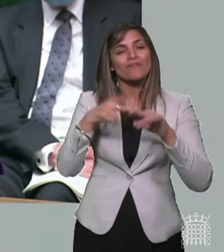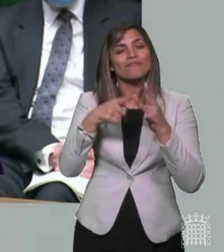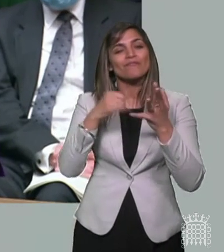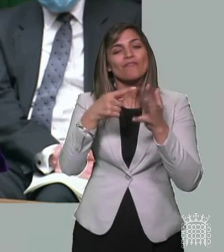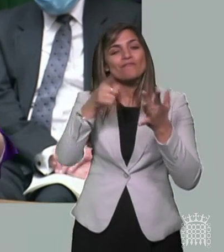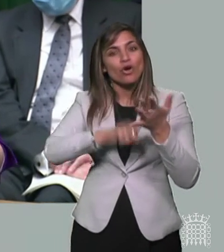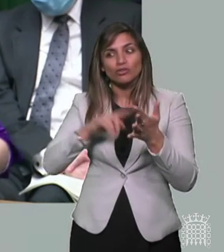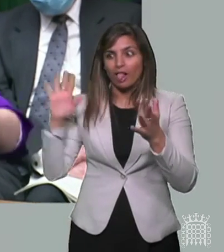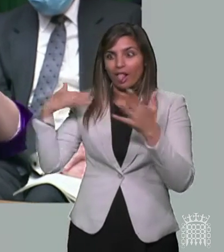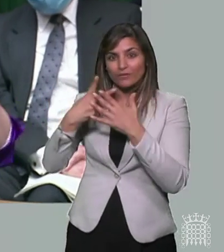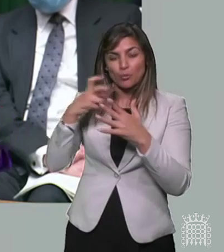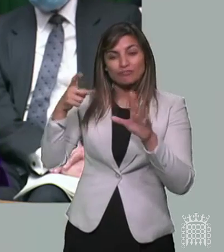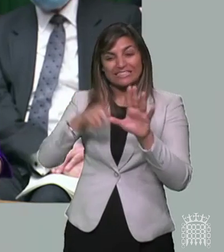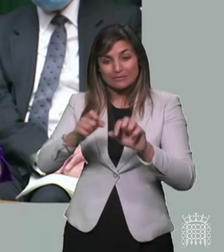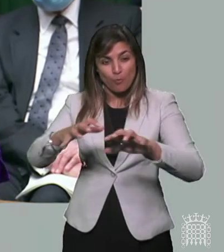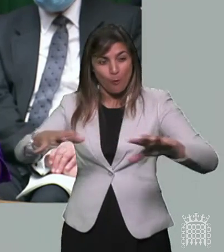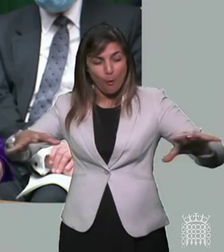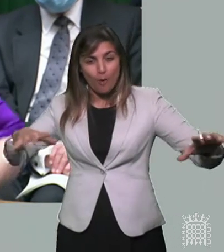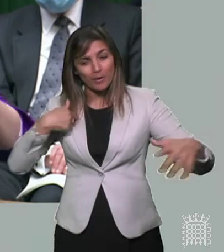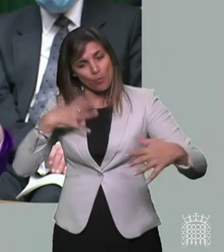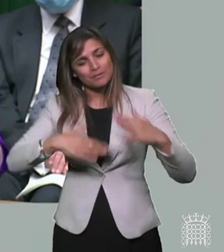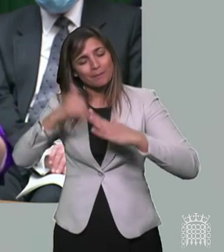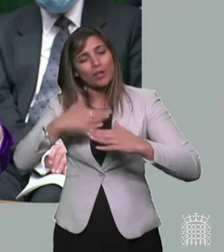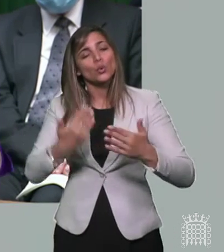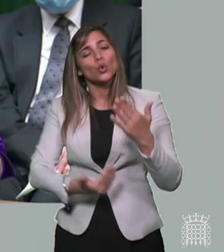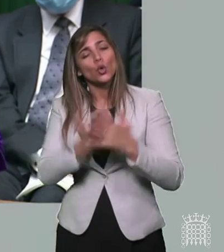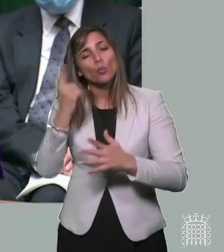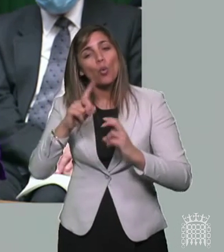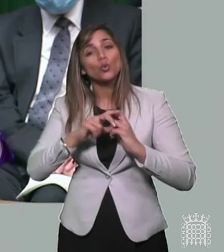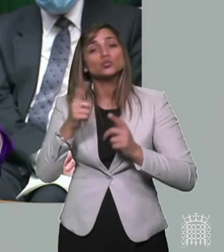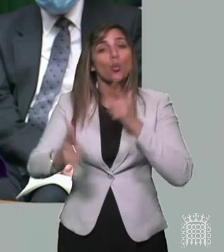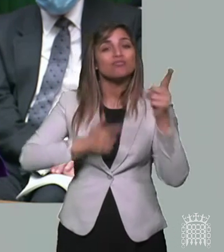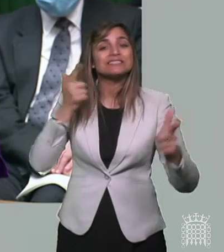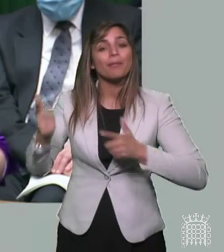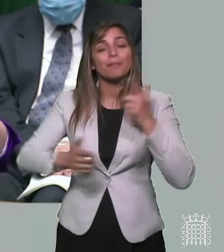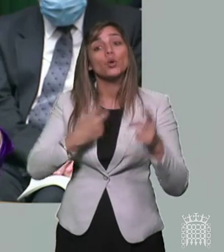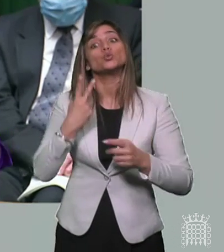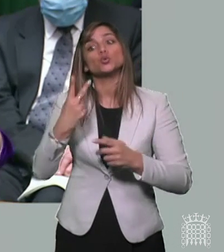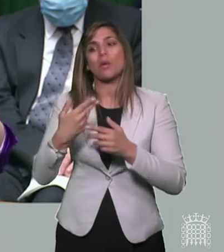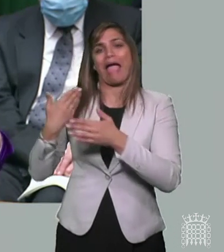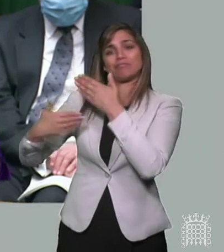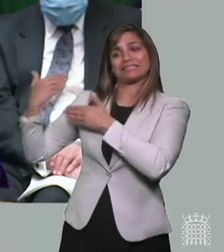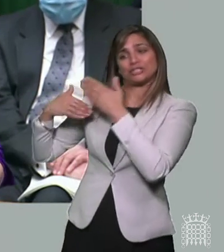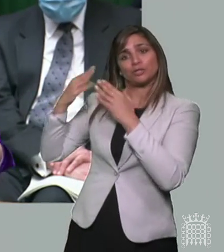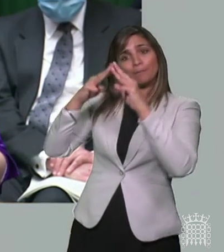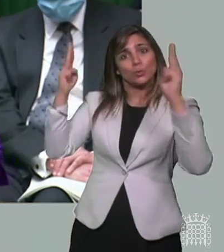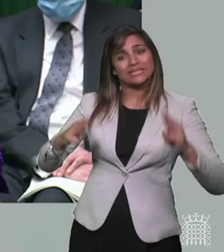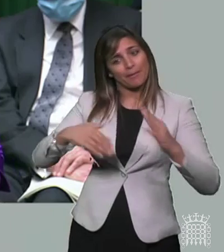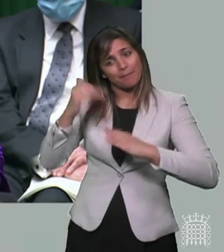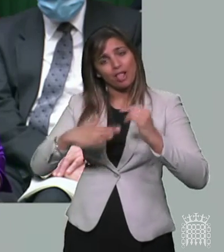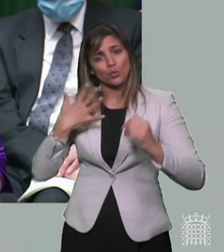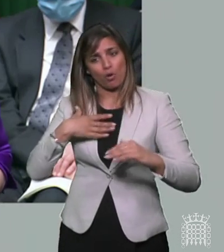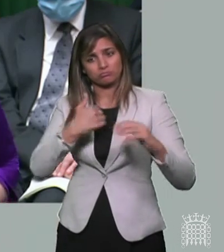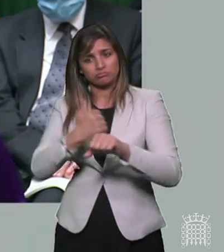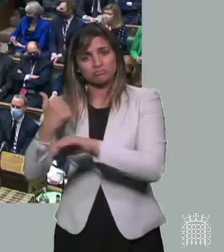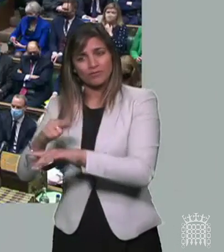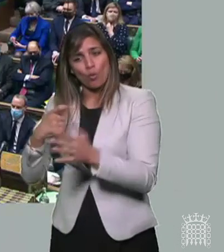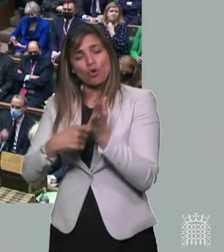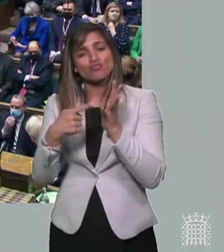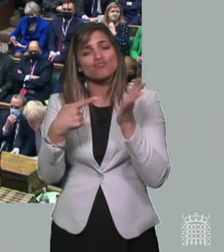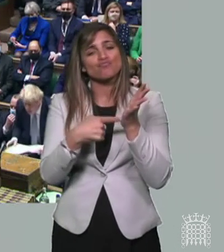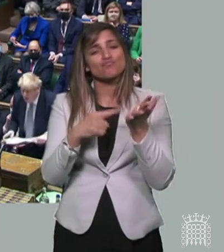Will my right honourable Friend please support us to build a new tourism industry and two heritage museums in Rutland to preserve these amazing discoveries in our county?